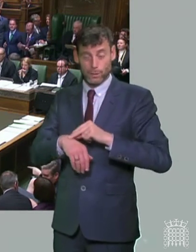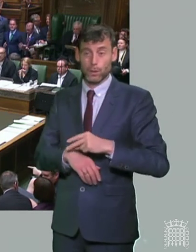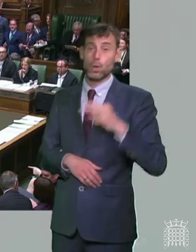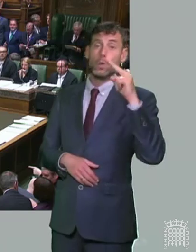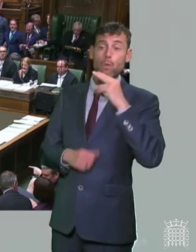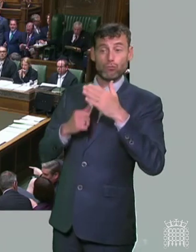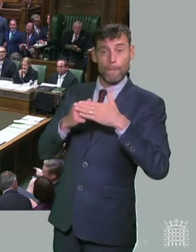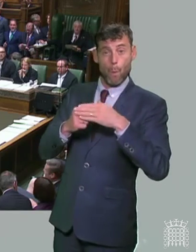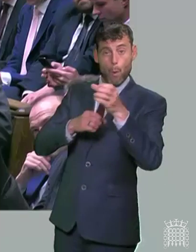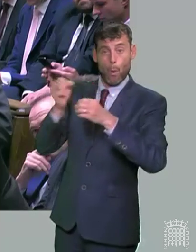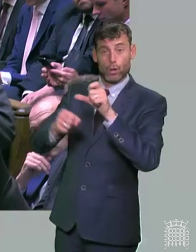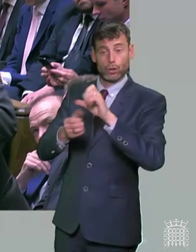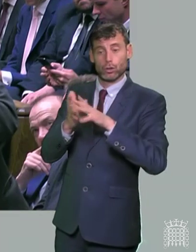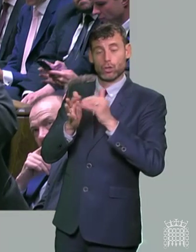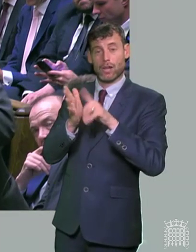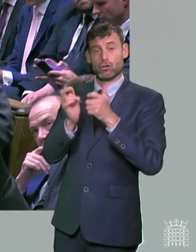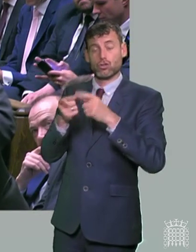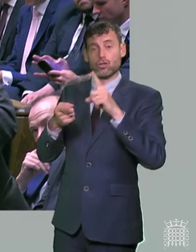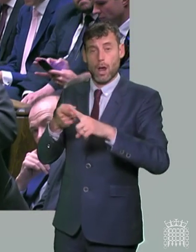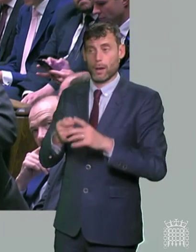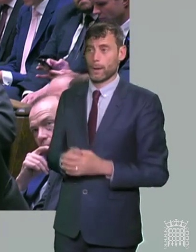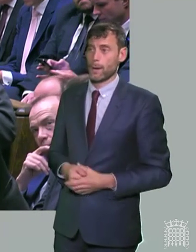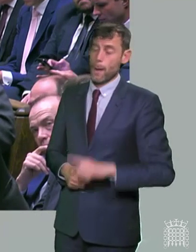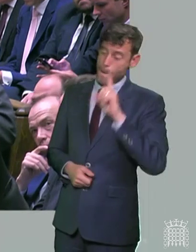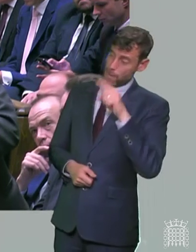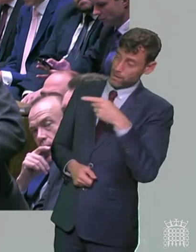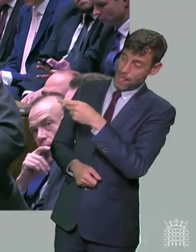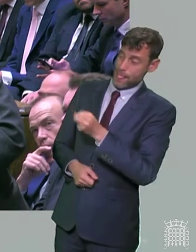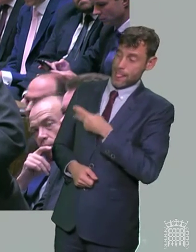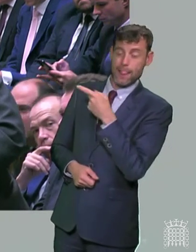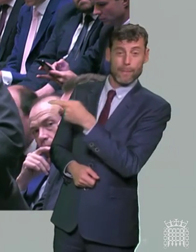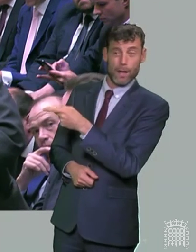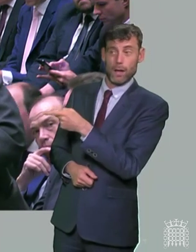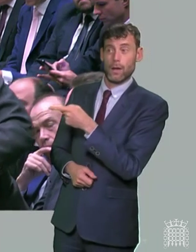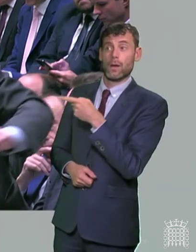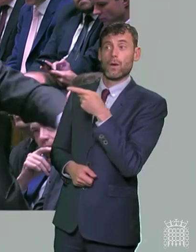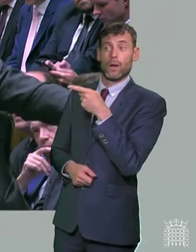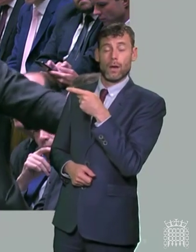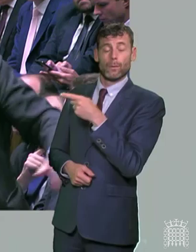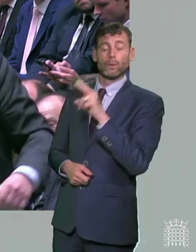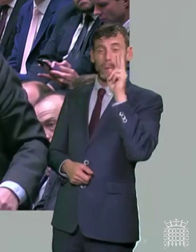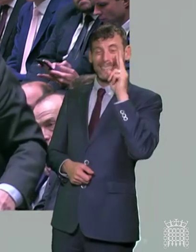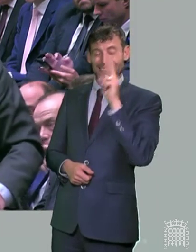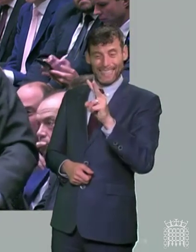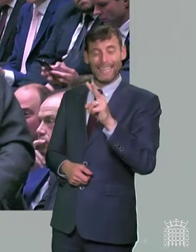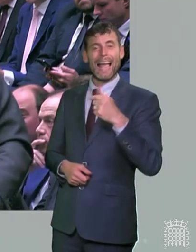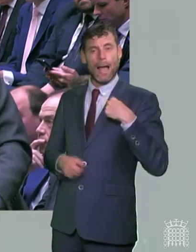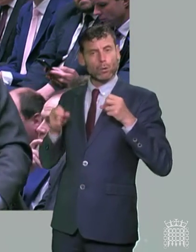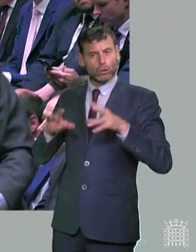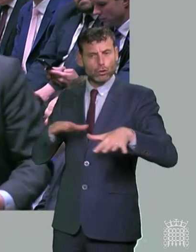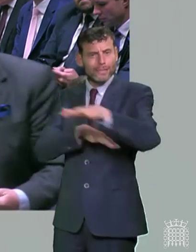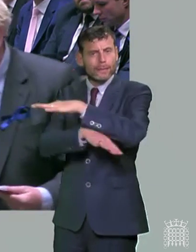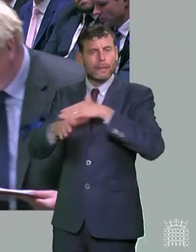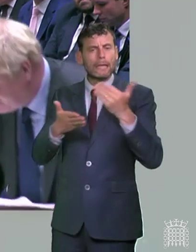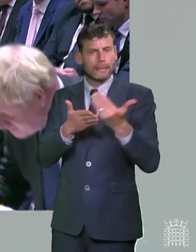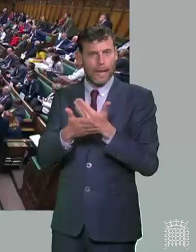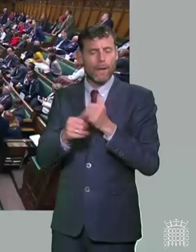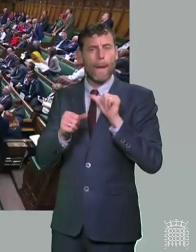They are also cutting neighbourhood crime—already by 31%—and our streets are getting safer as a result.